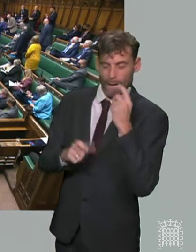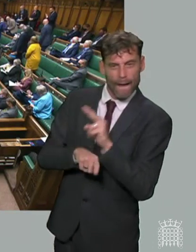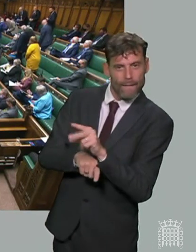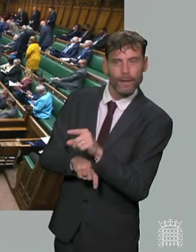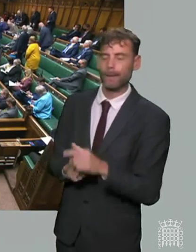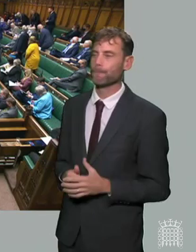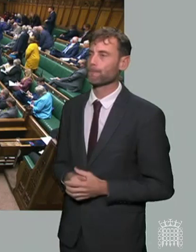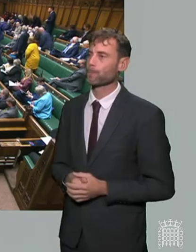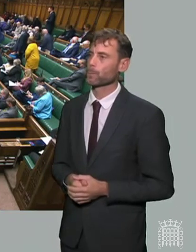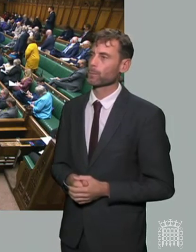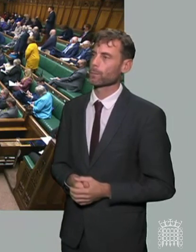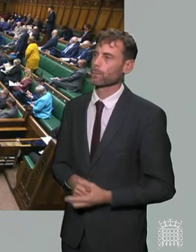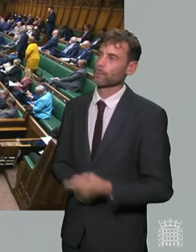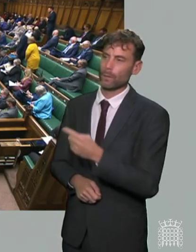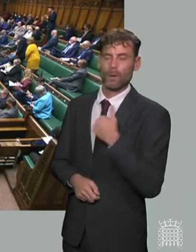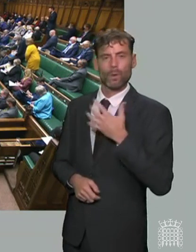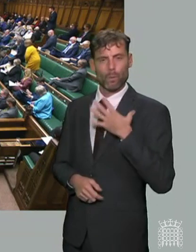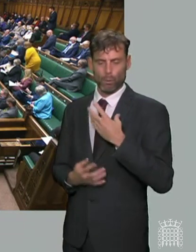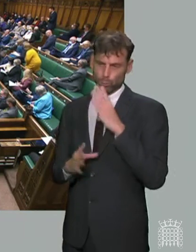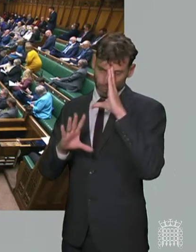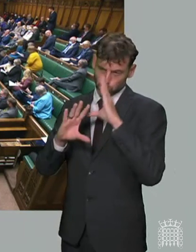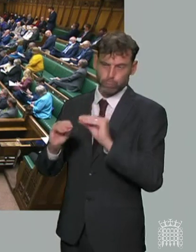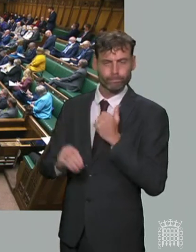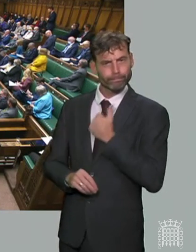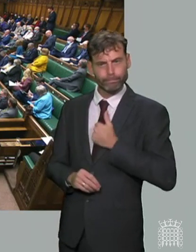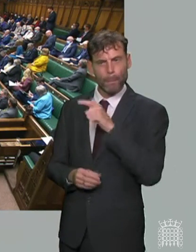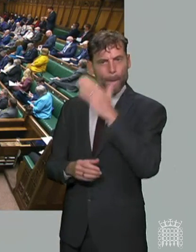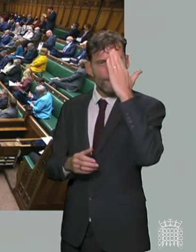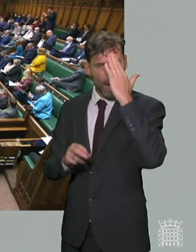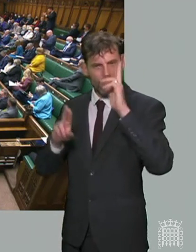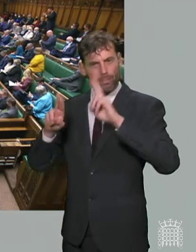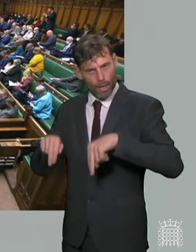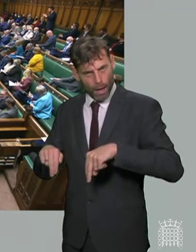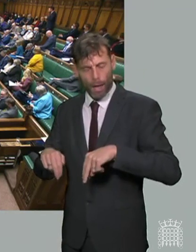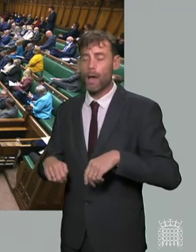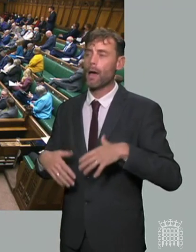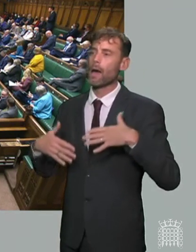I, too, offer my condolences to the Prime Minister on the loss of his mother.